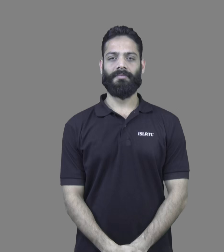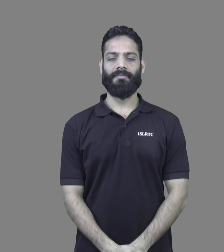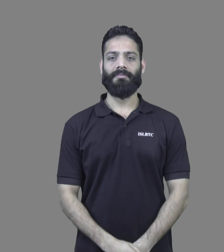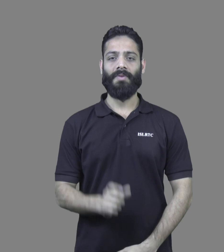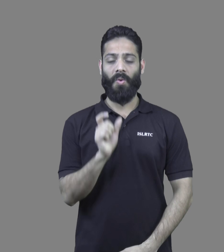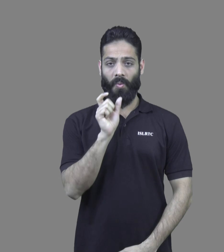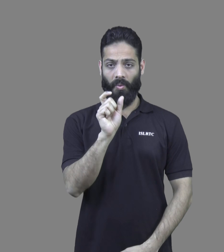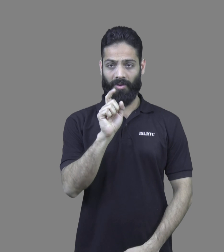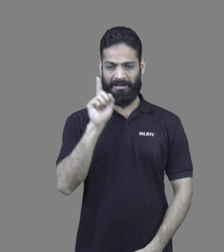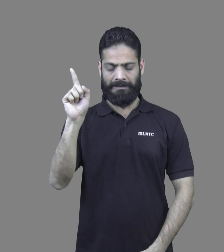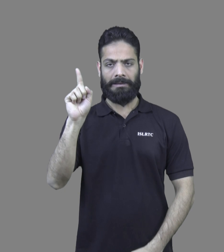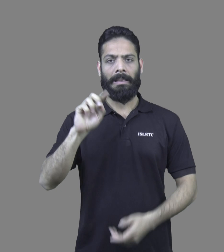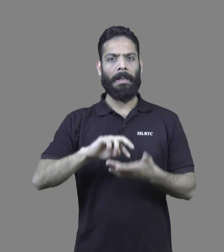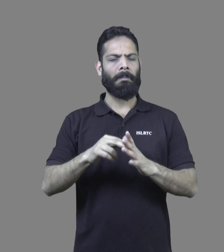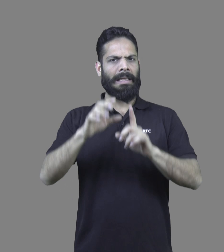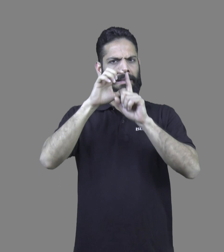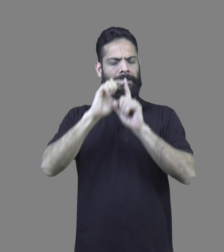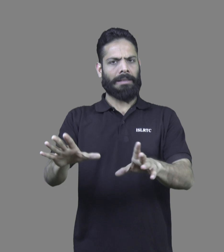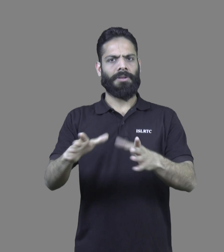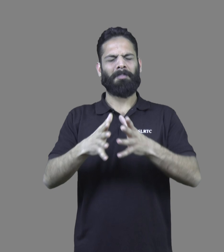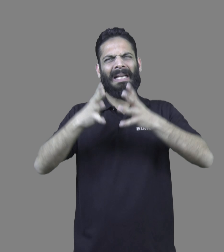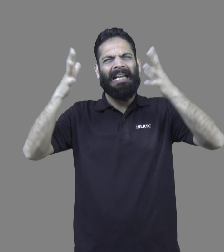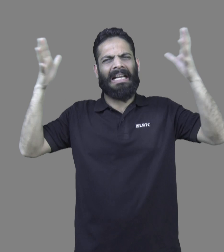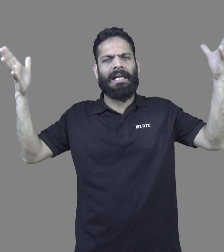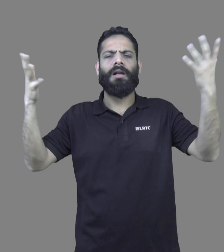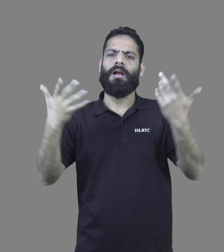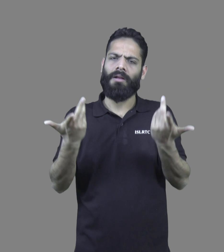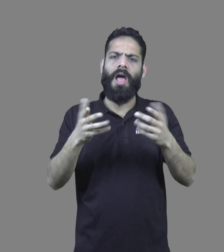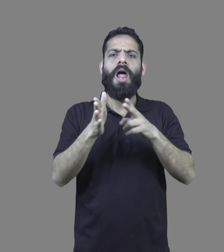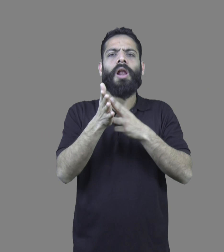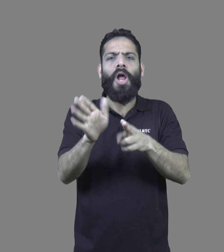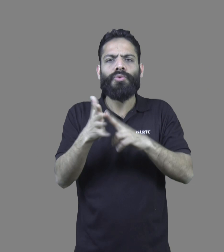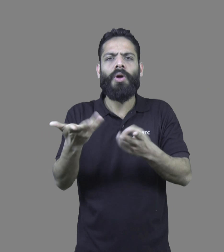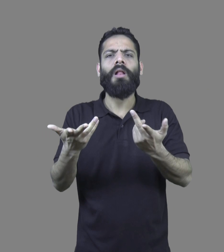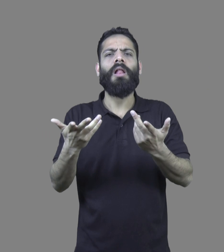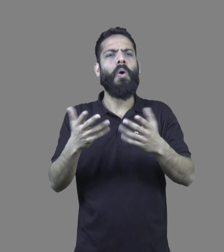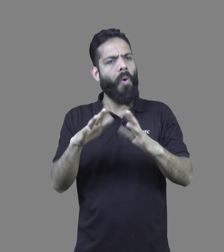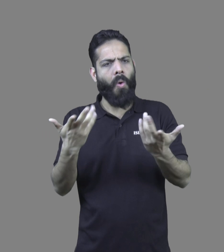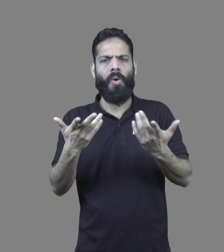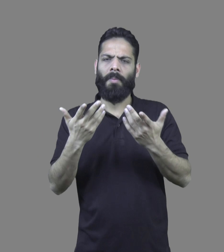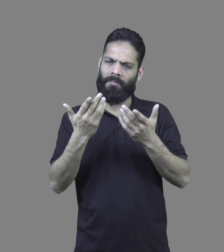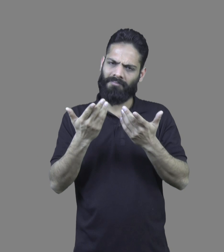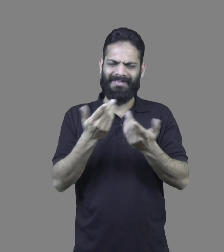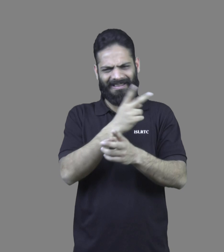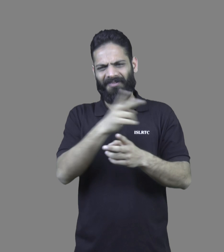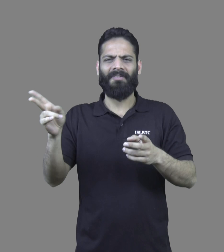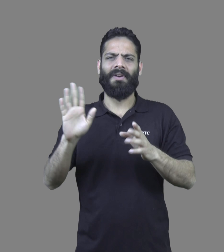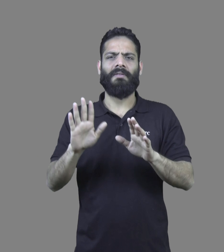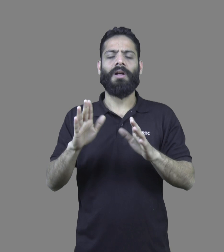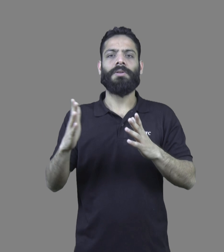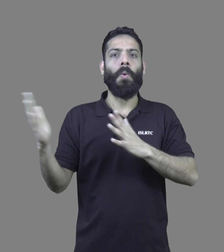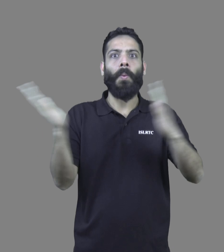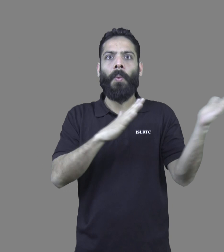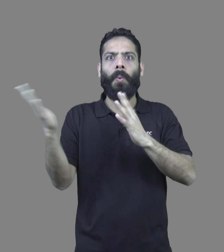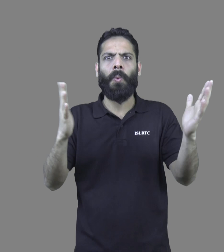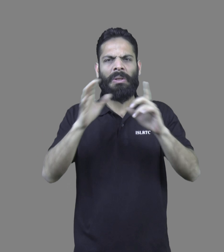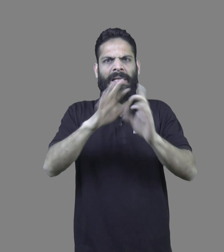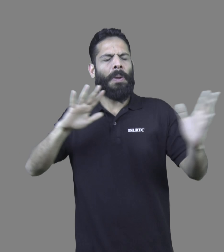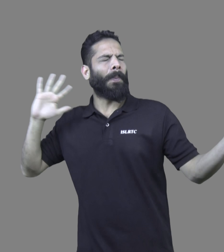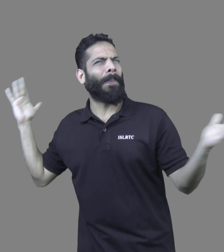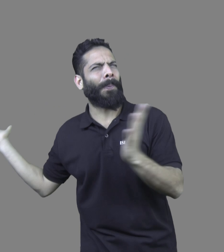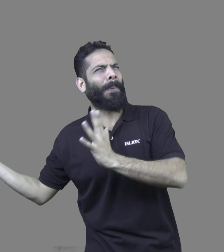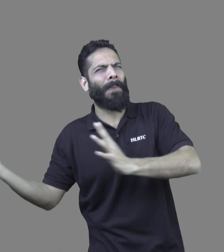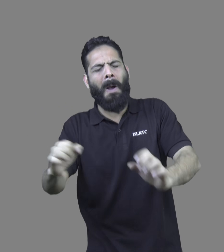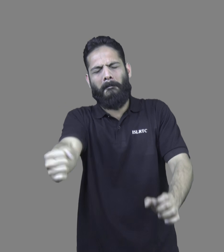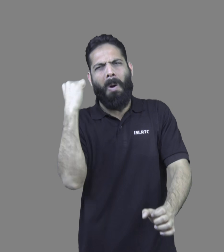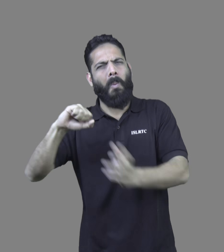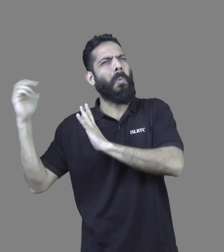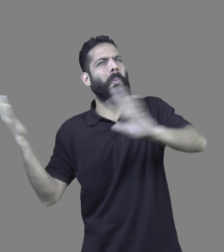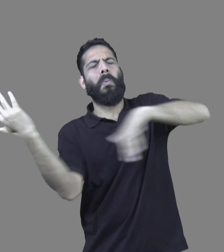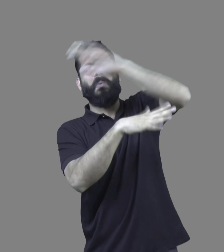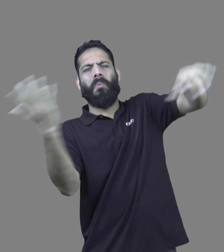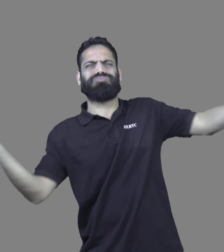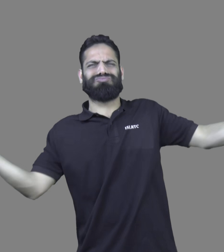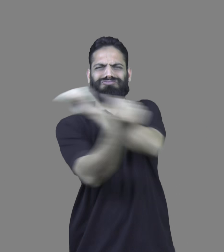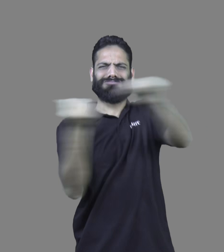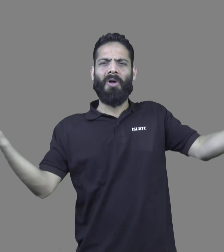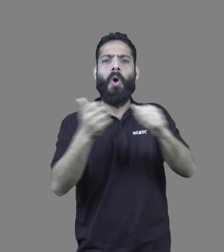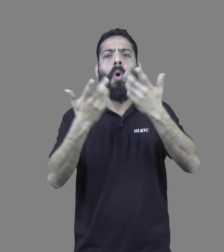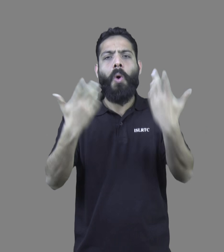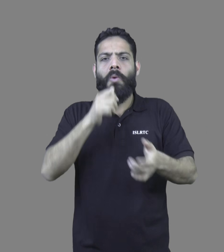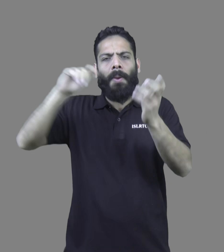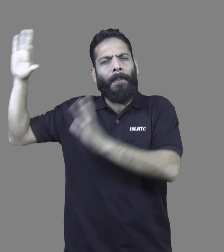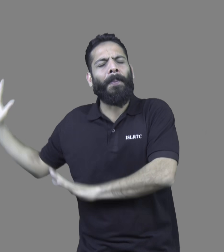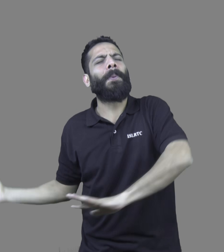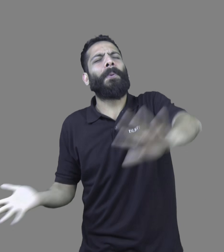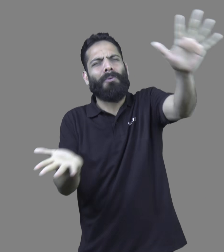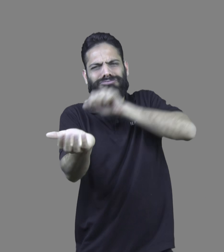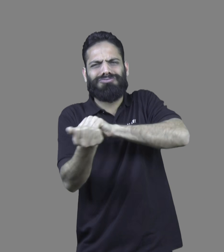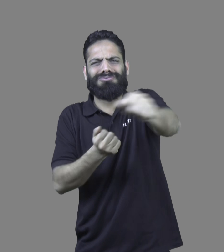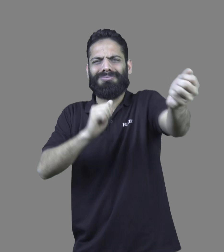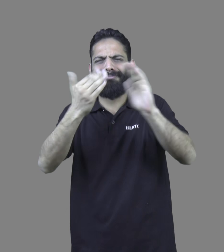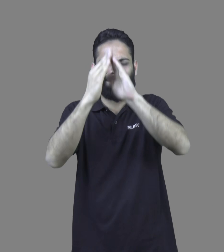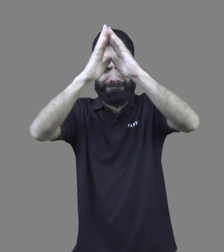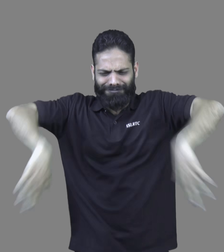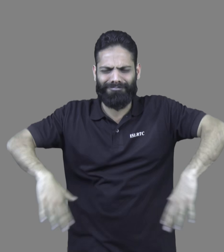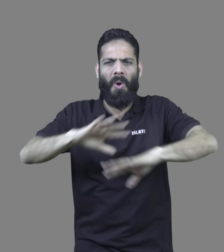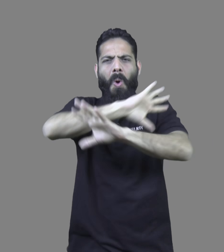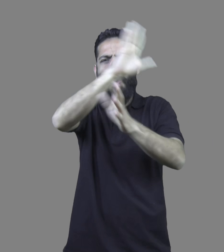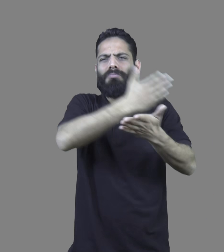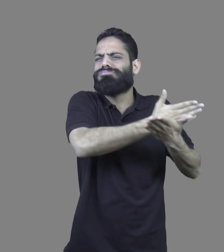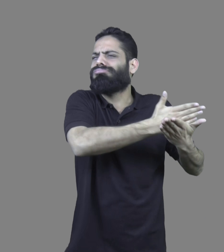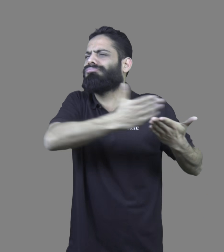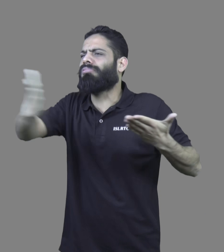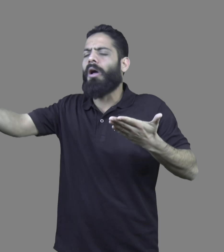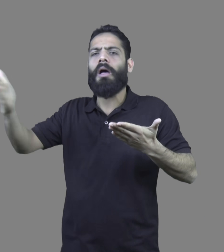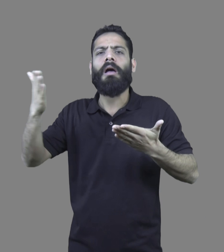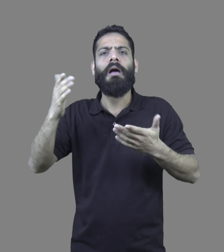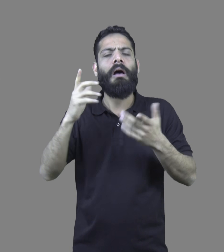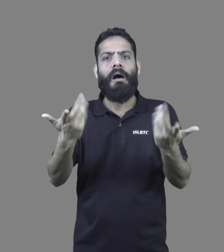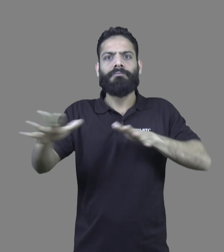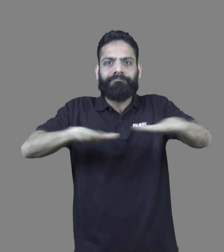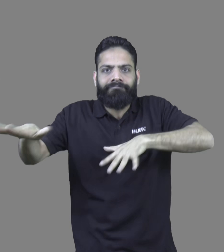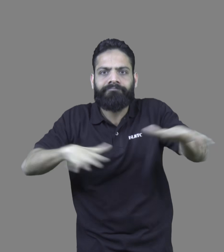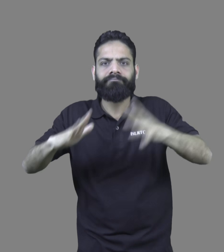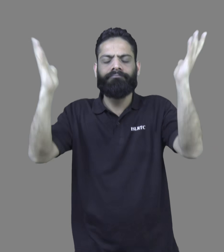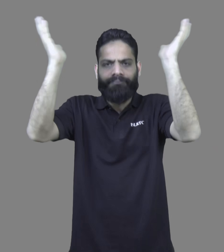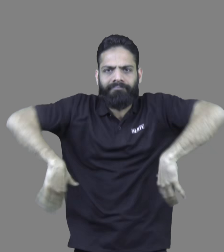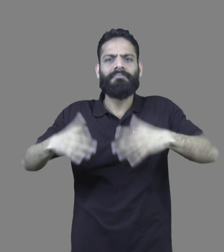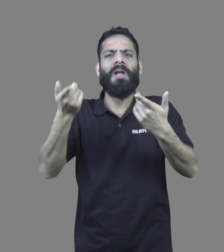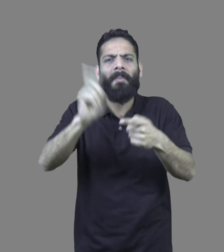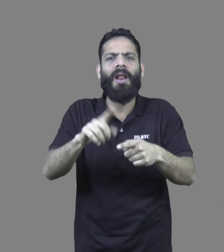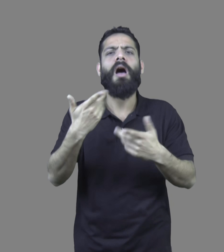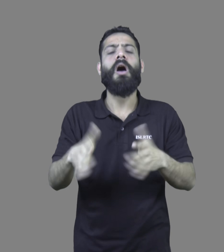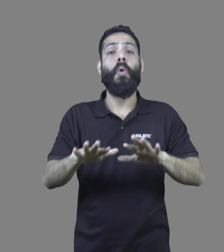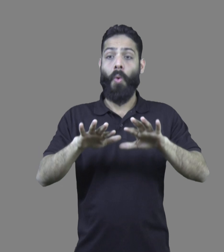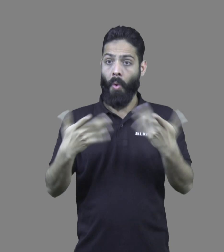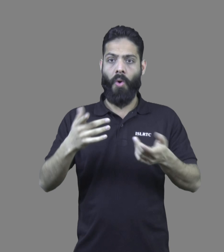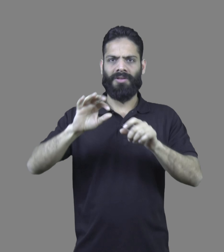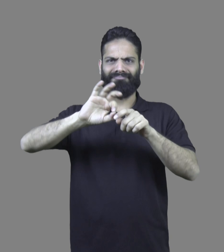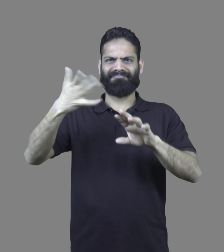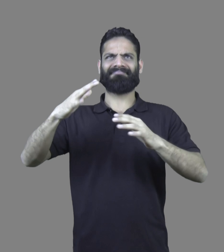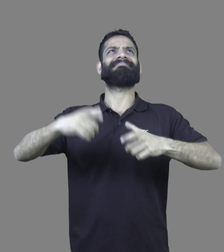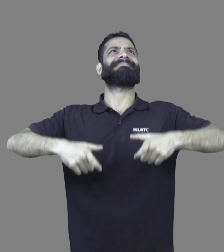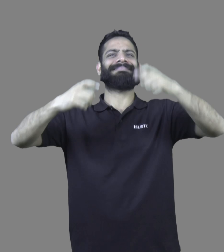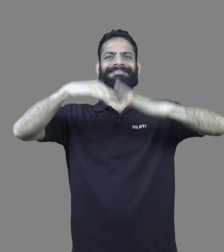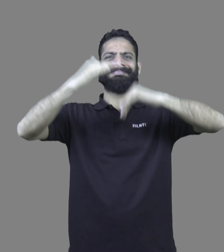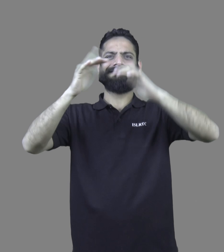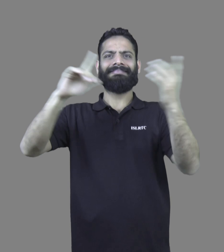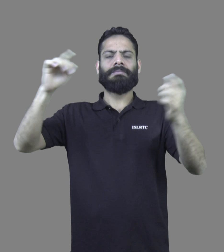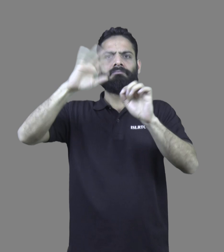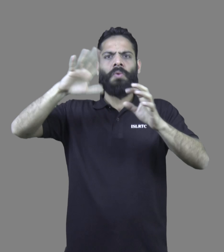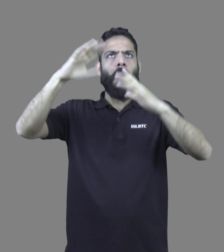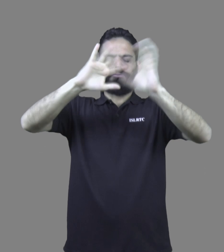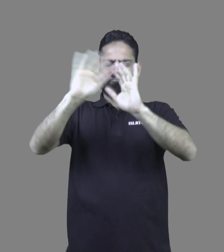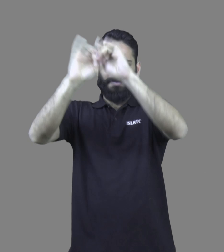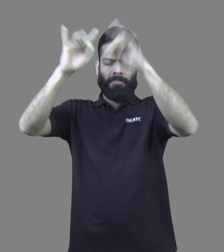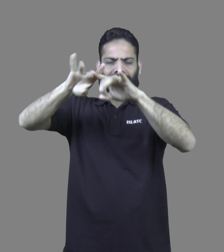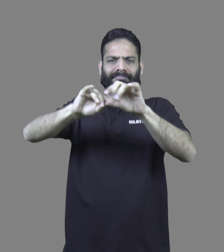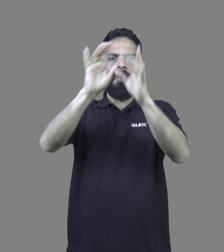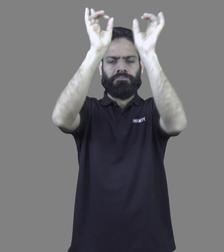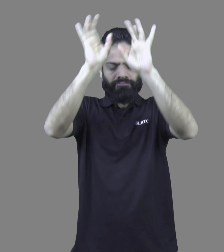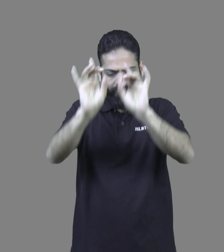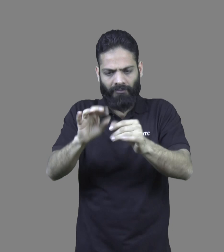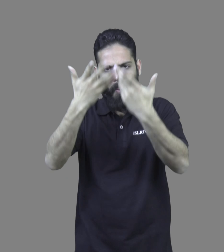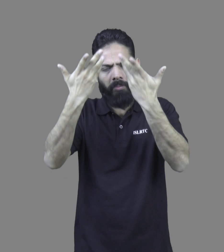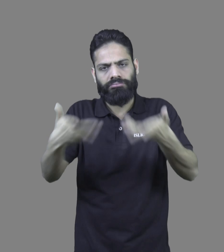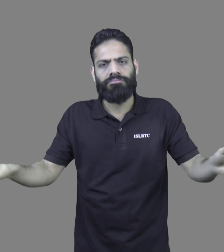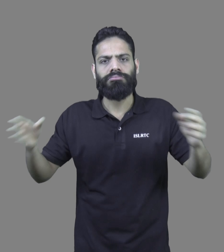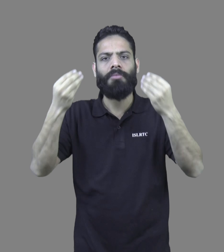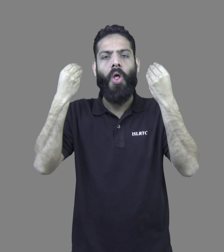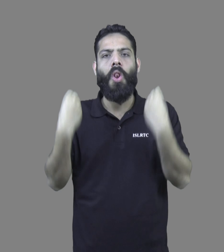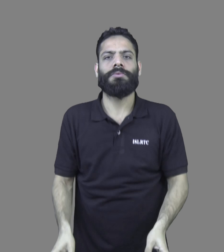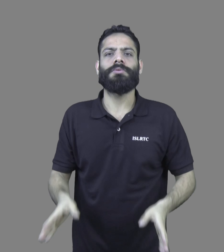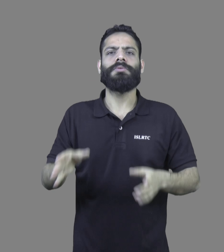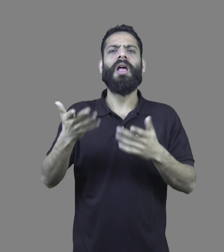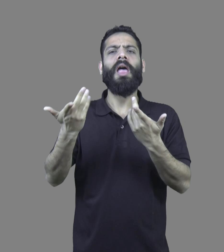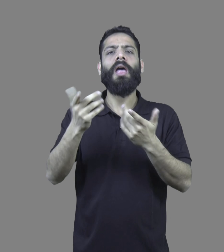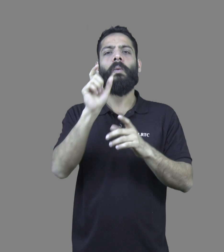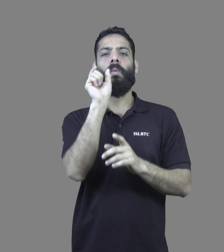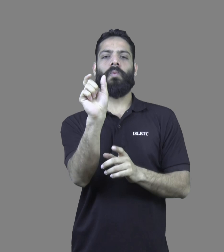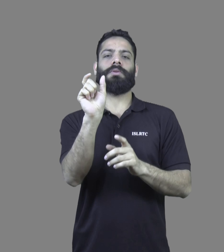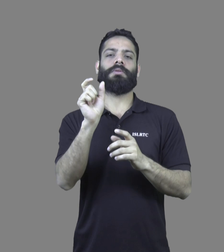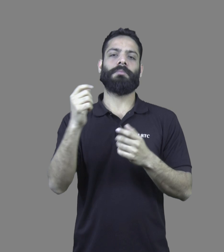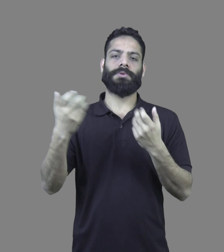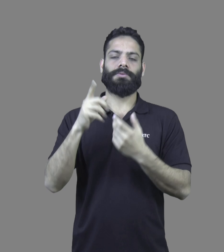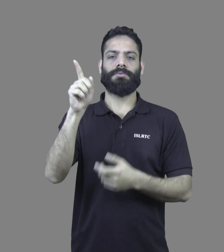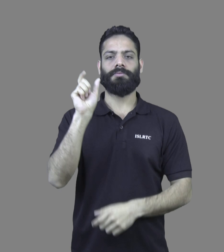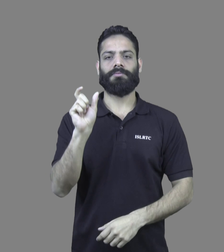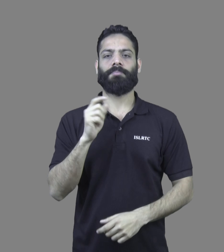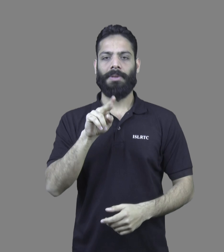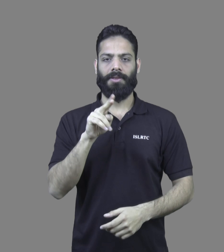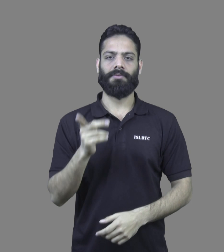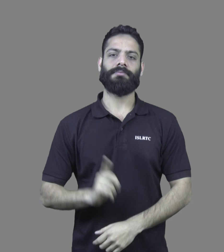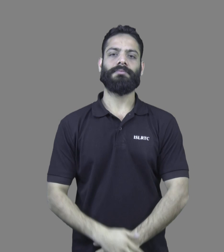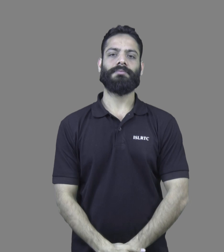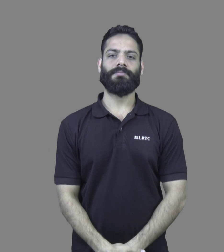Calamity Catastrophe Disaster Tragedy